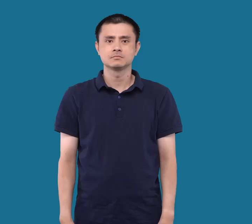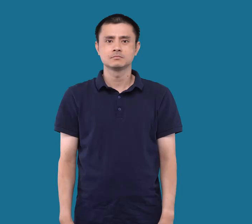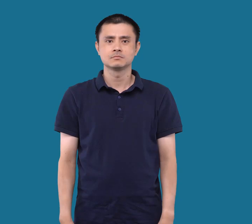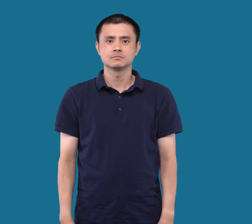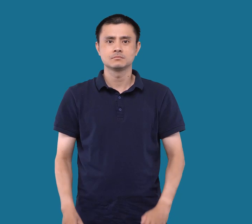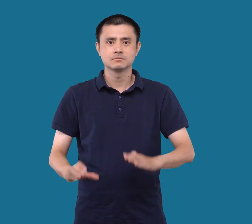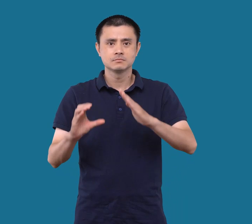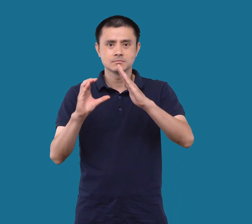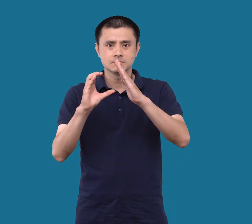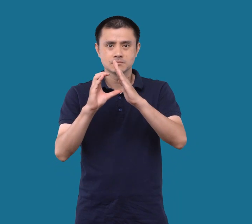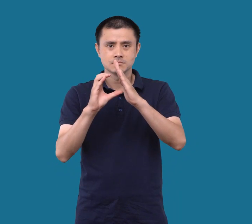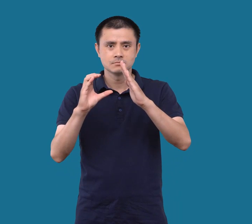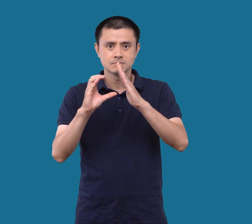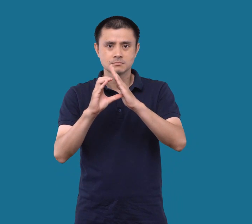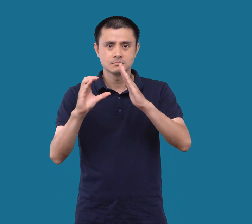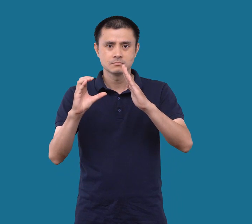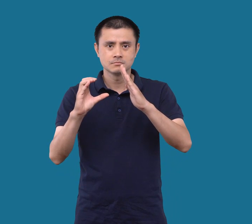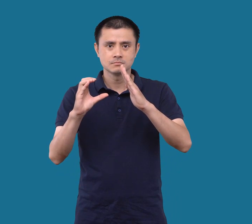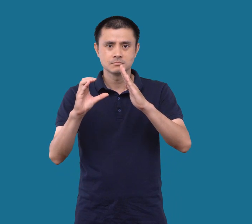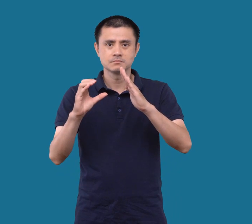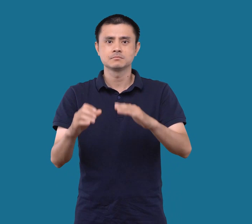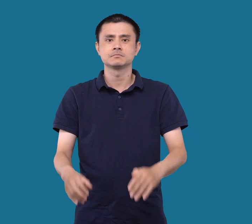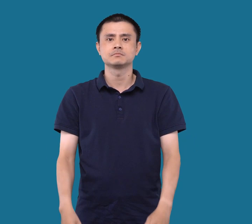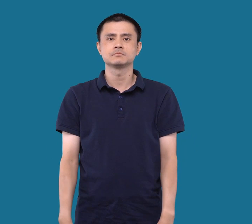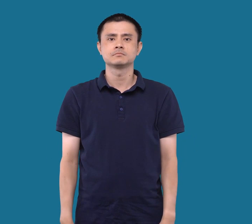cơ quan